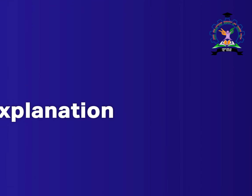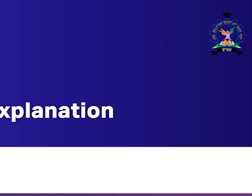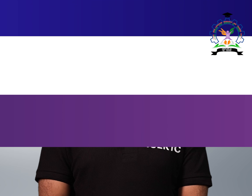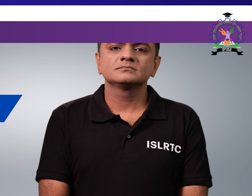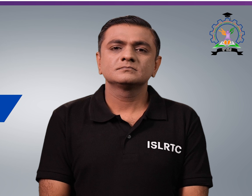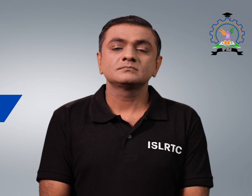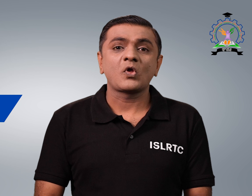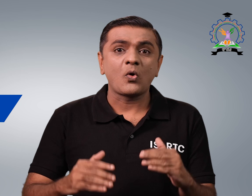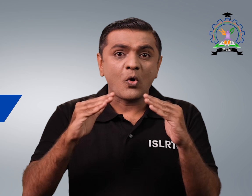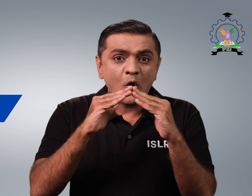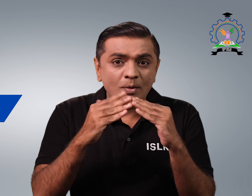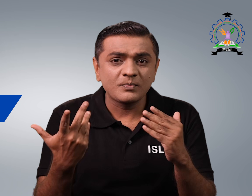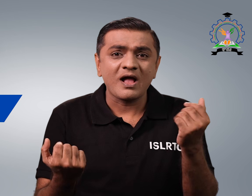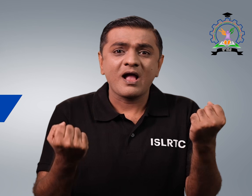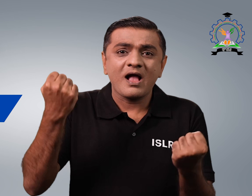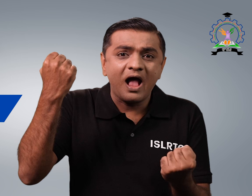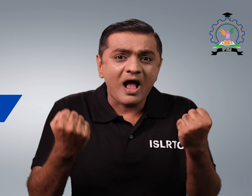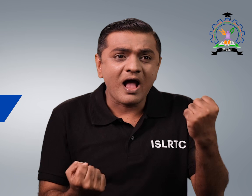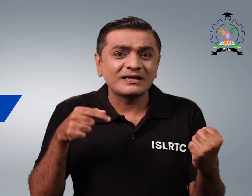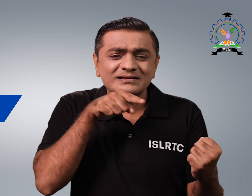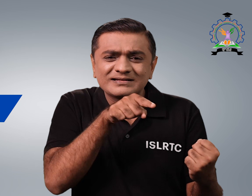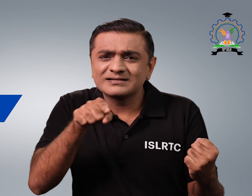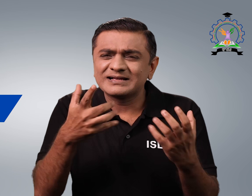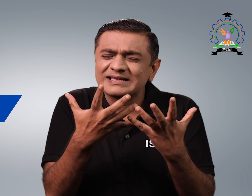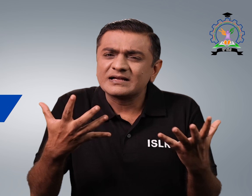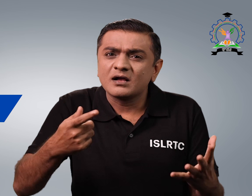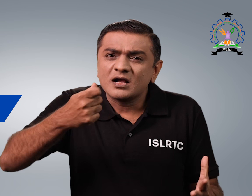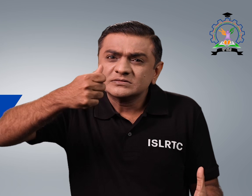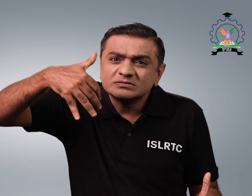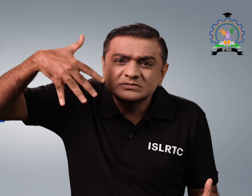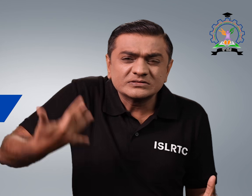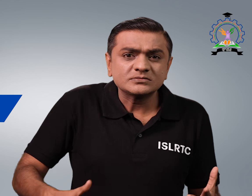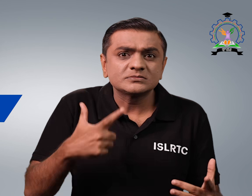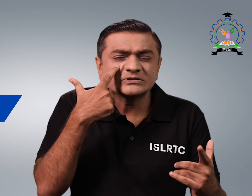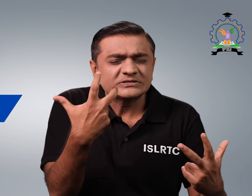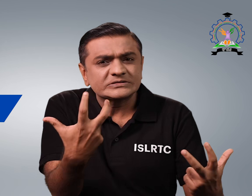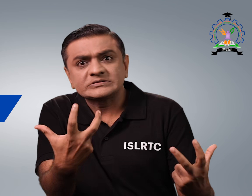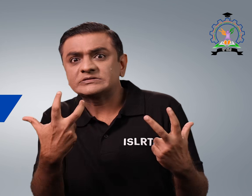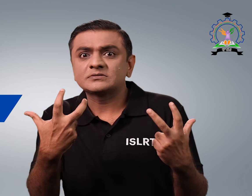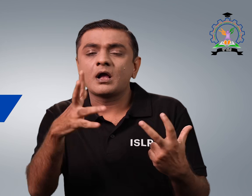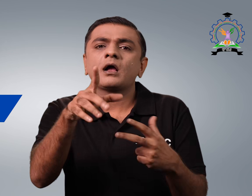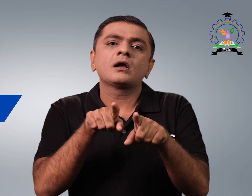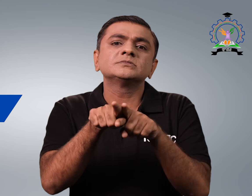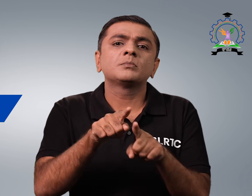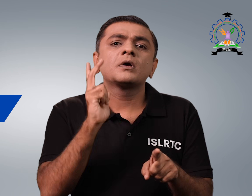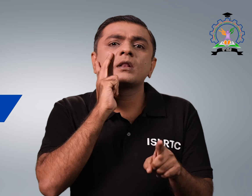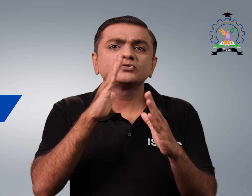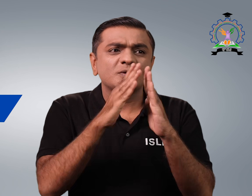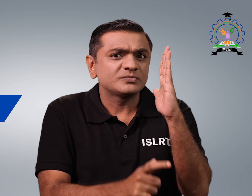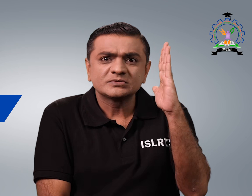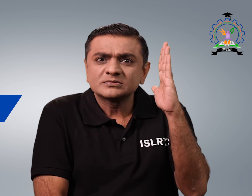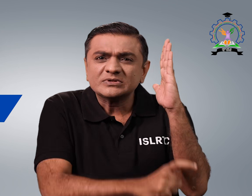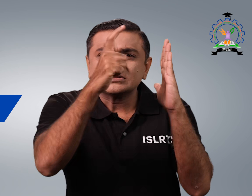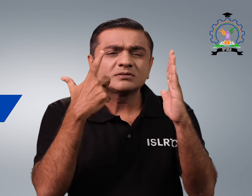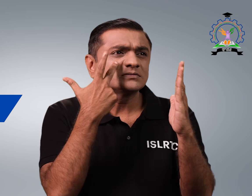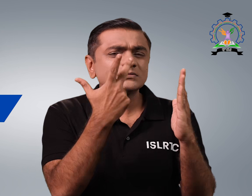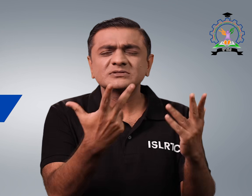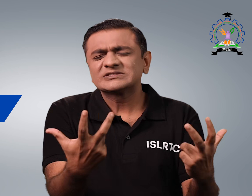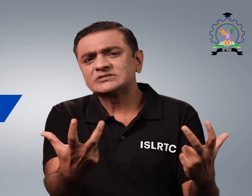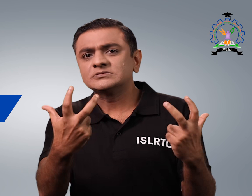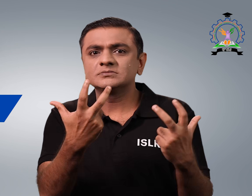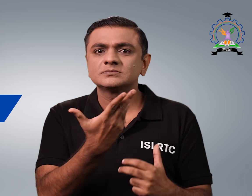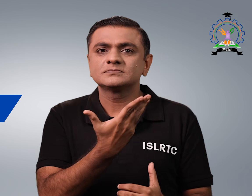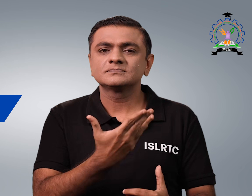It refers to something that is very costly and extravagant. Mukesh Ambani's house is considered a symbol of luxury.